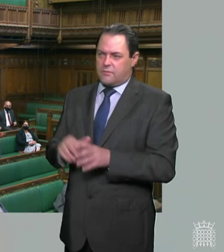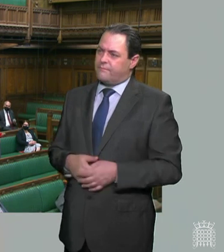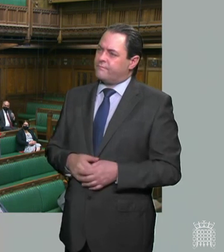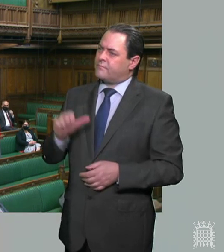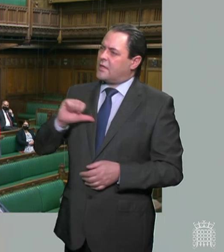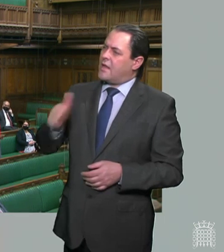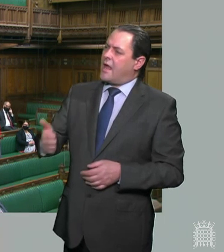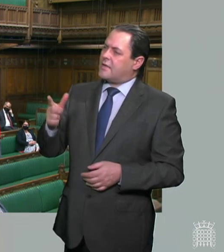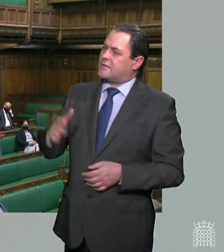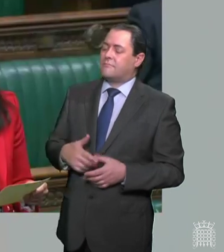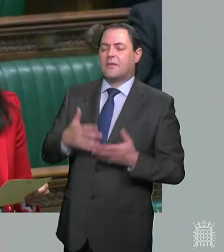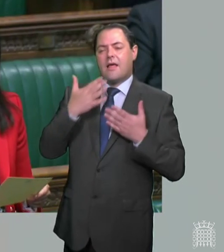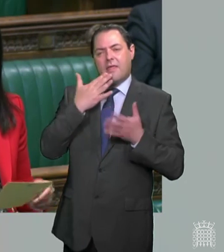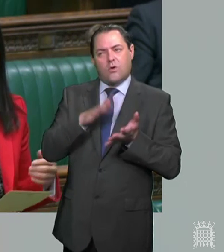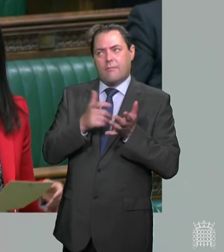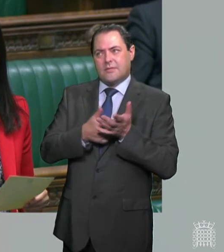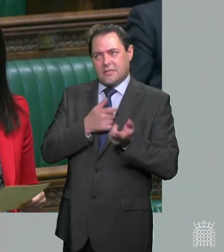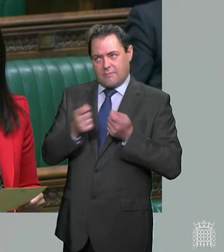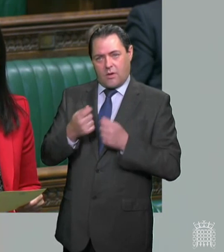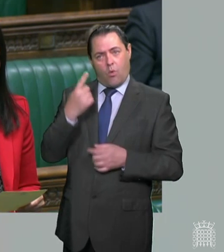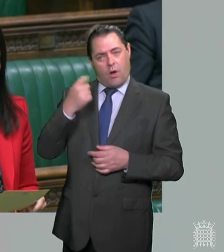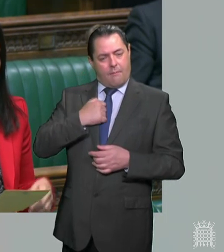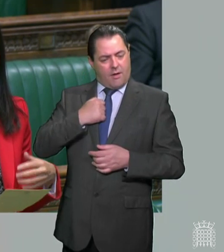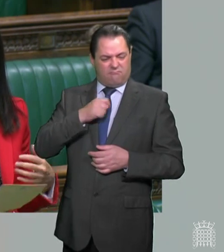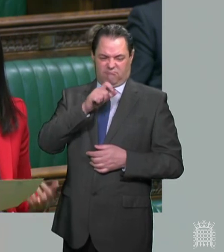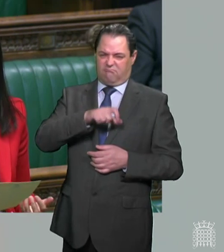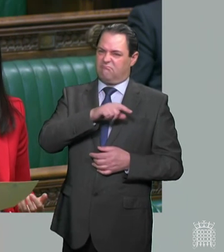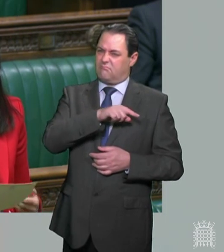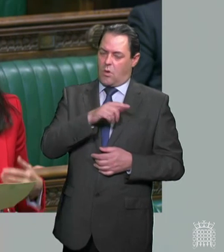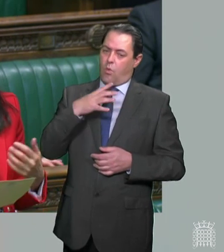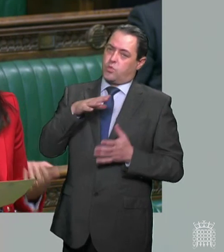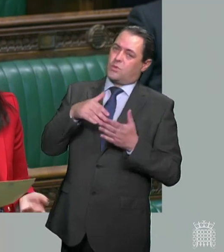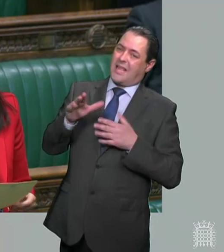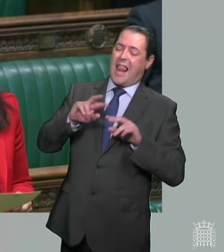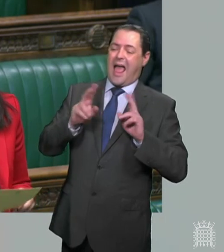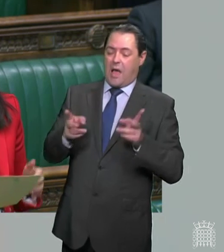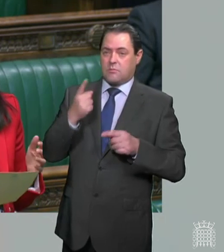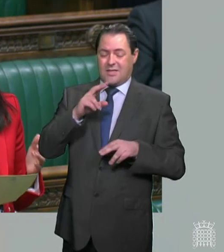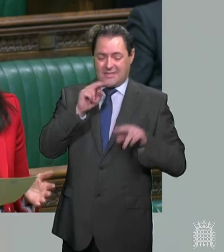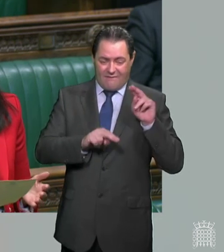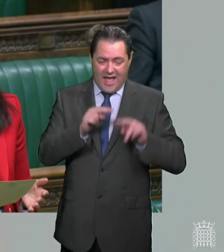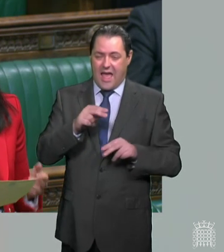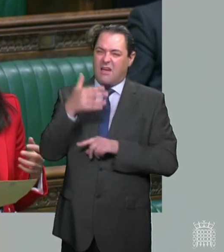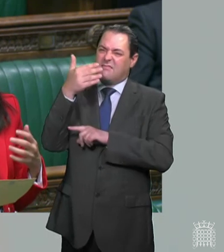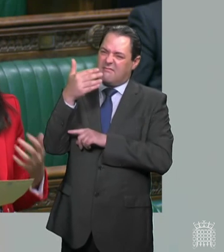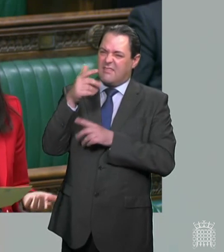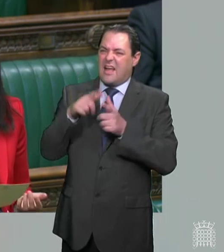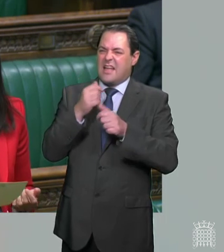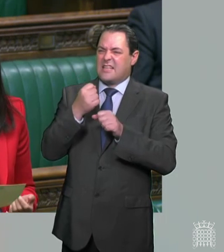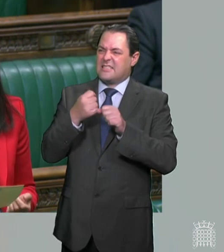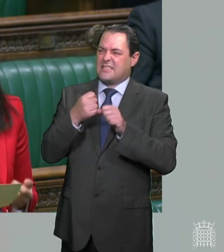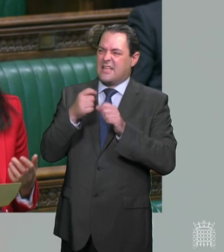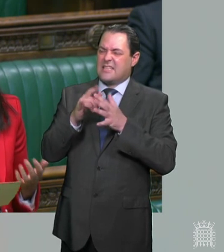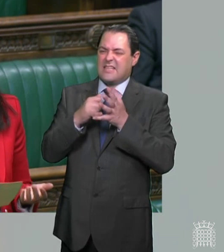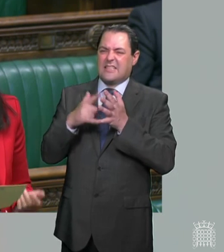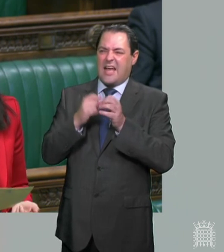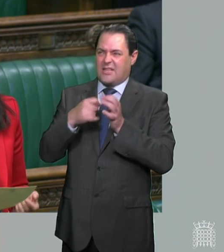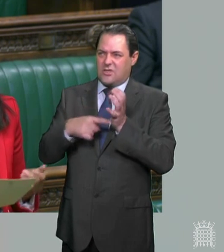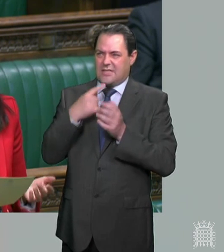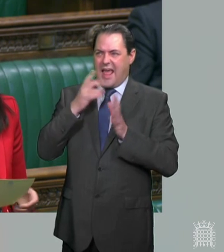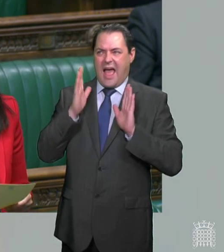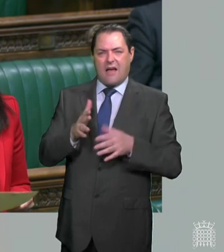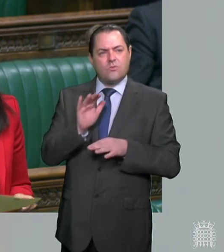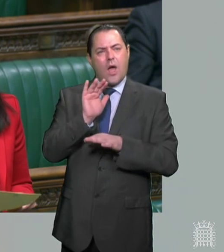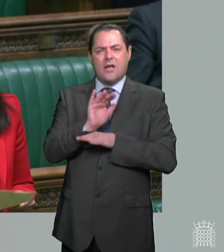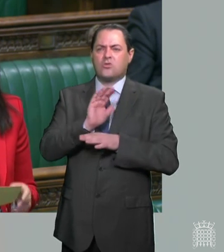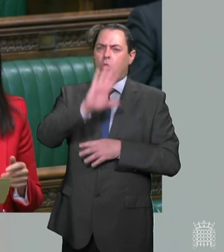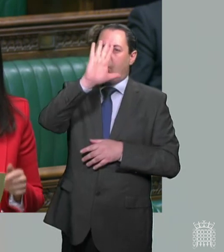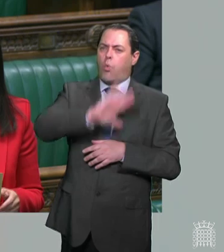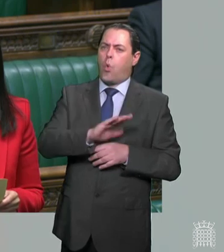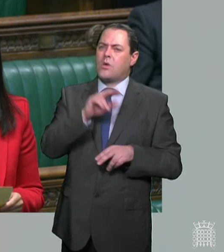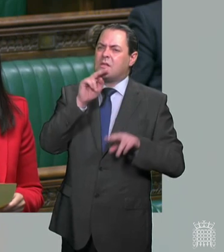One of my constituents recently attempted to sell a house, only for the surveyor and estate agent to inform him that they require an external wall system certificate.